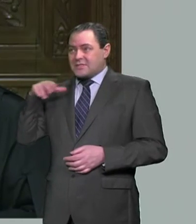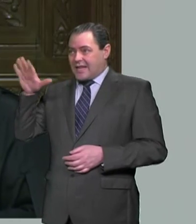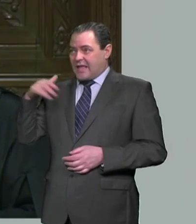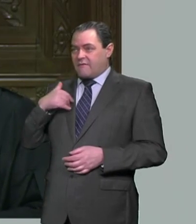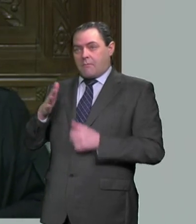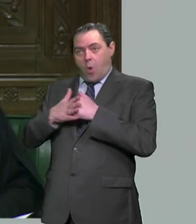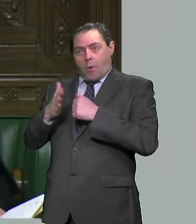More!